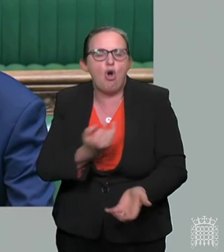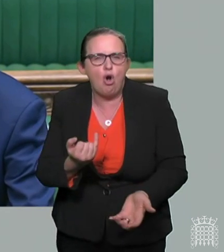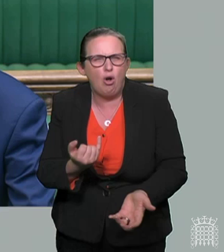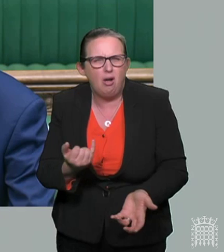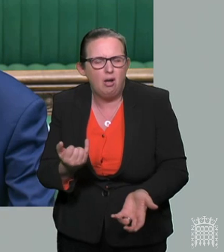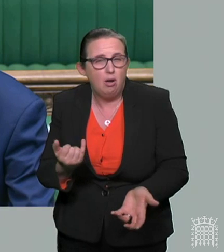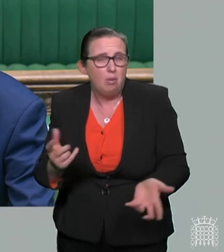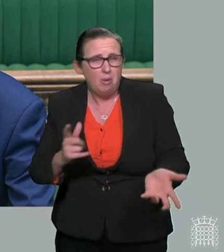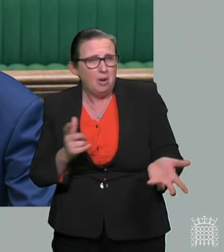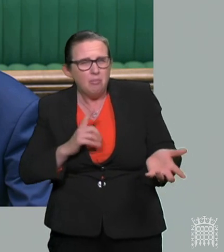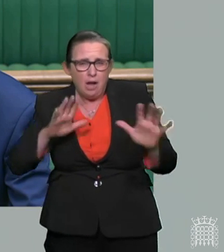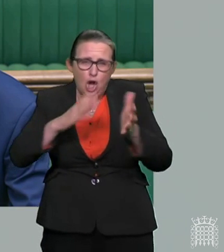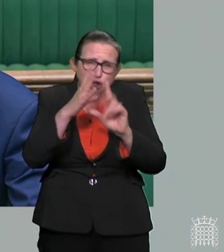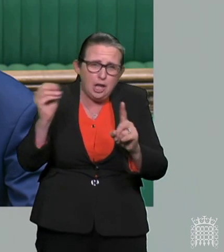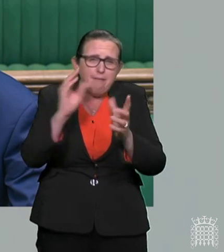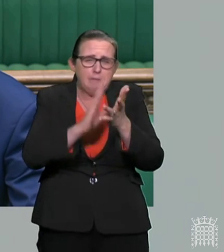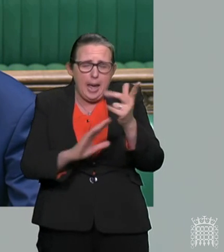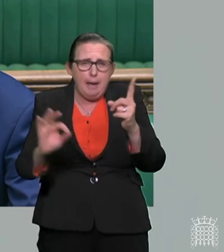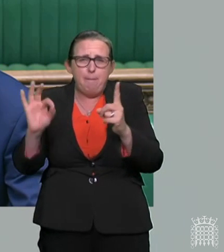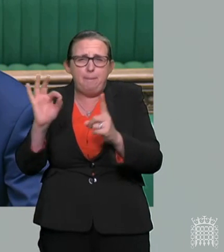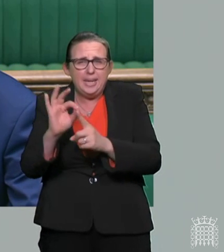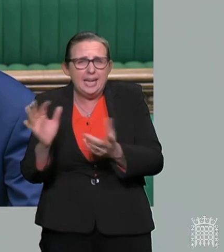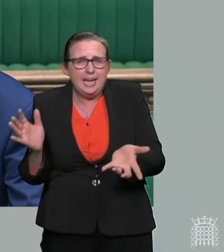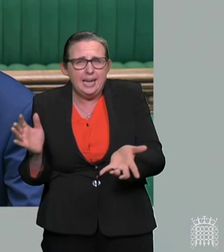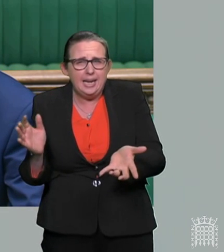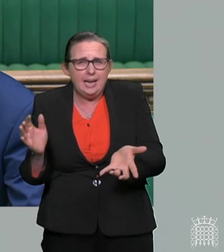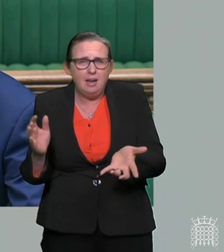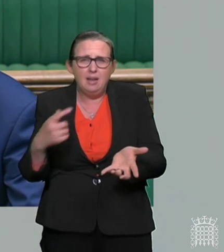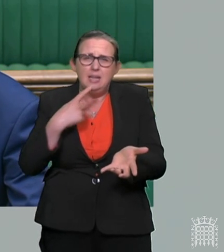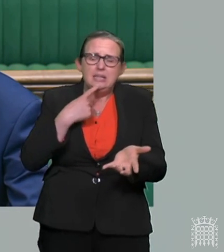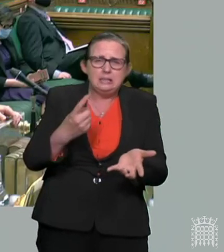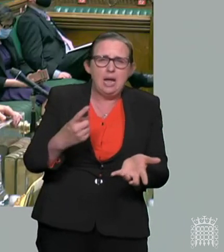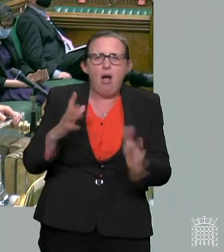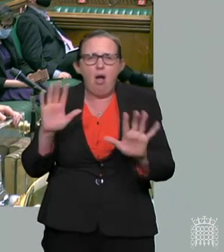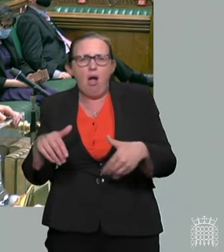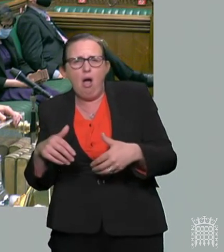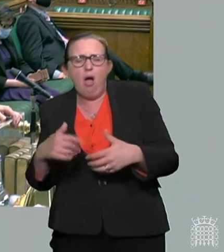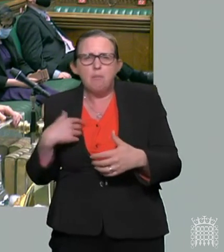Why else would a Conservative MP boast that he is not watching his own team?